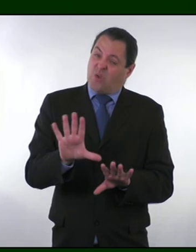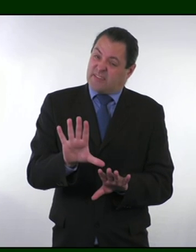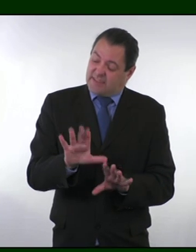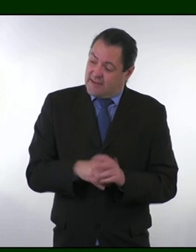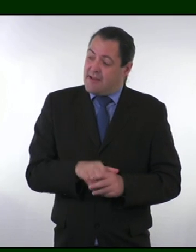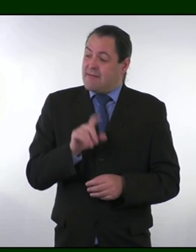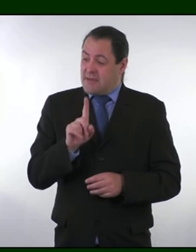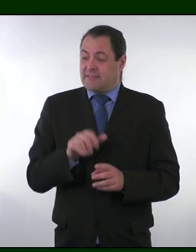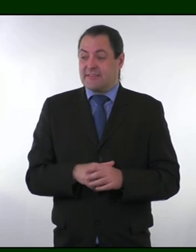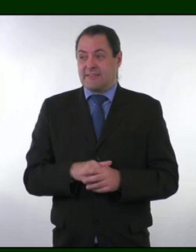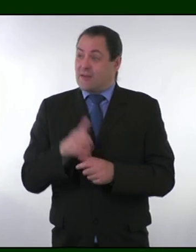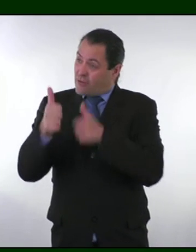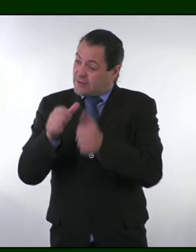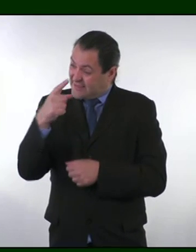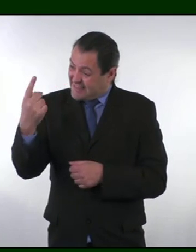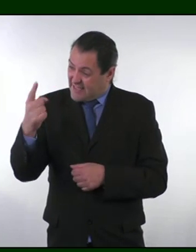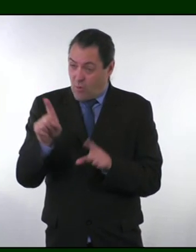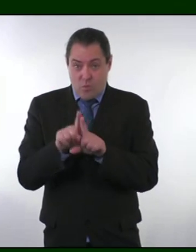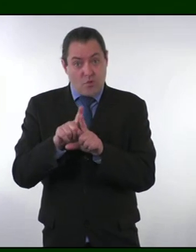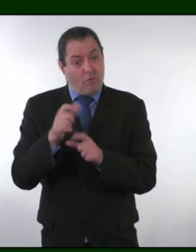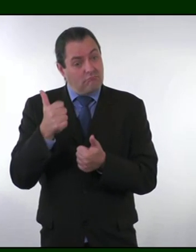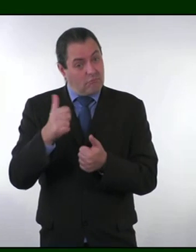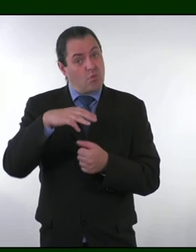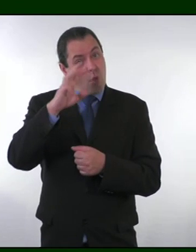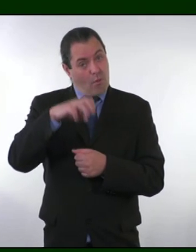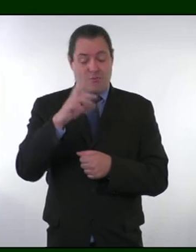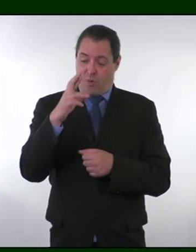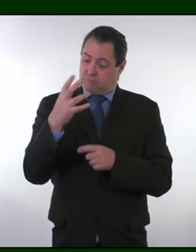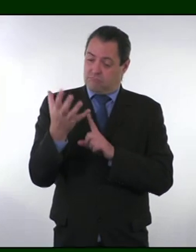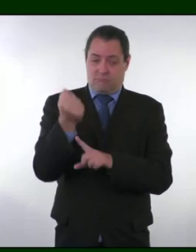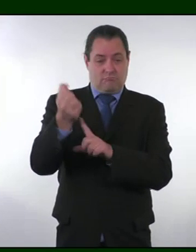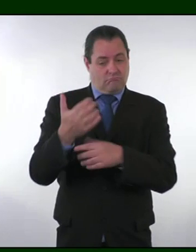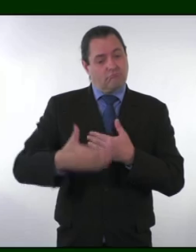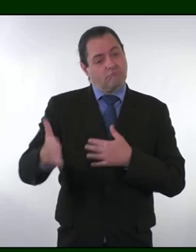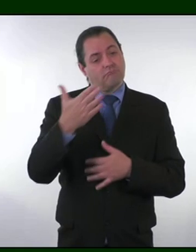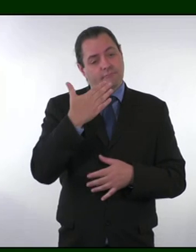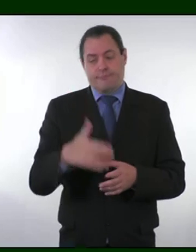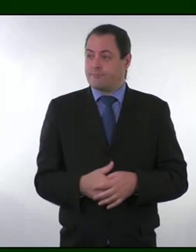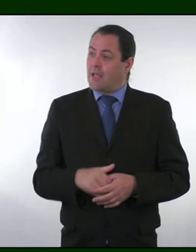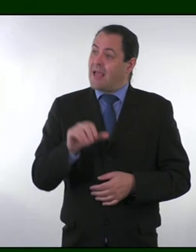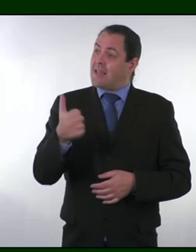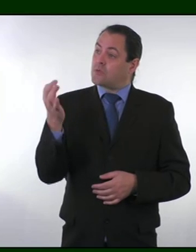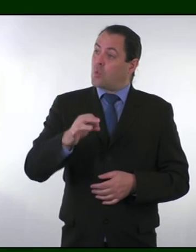I congratulate him on his success, and may it be long repeated.